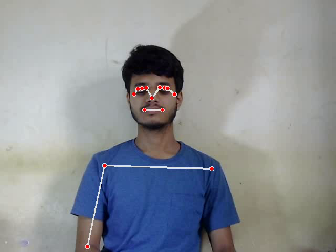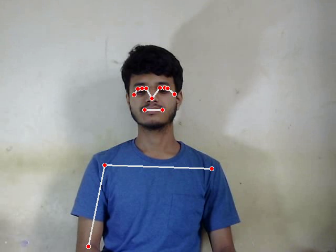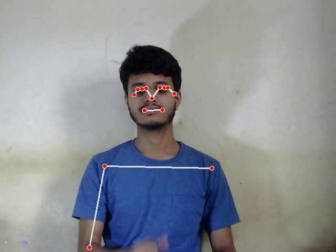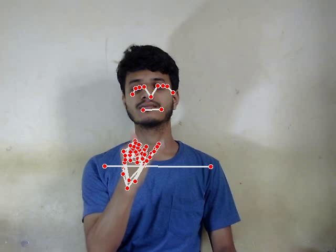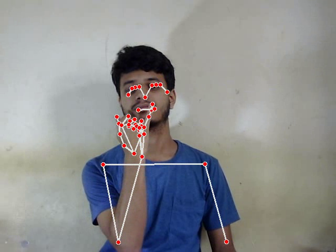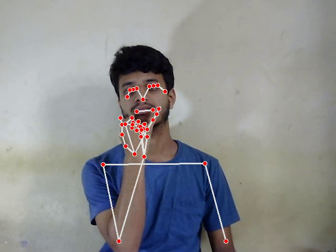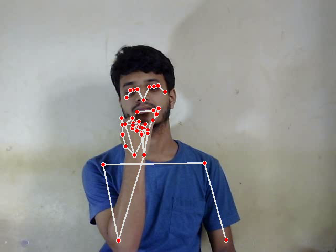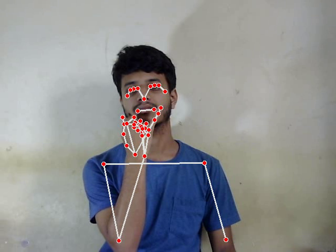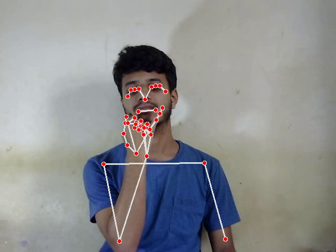wrong